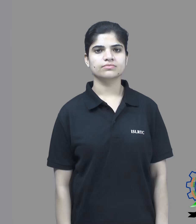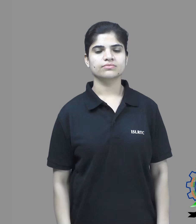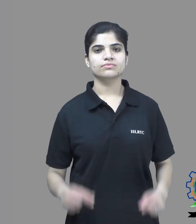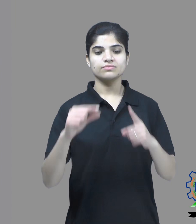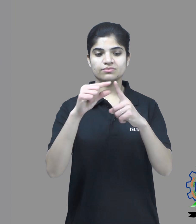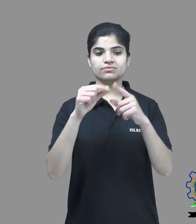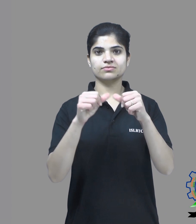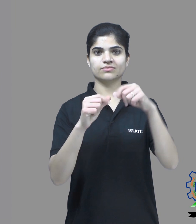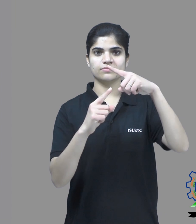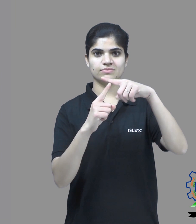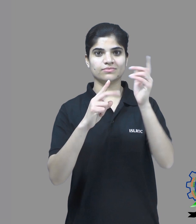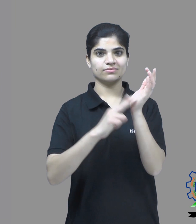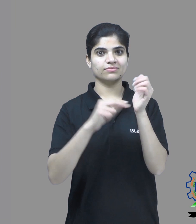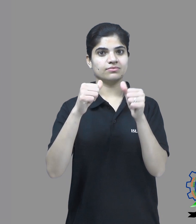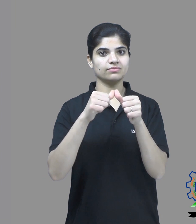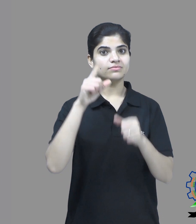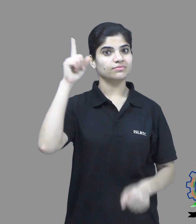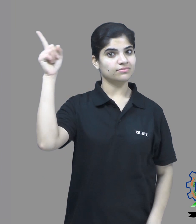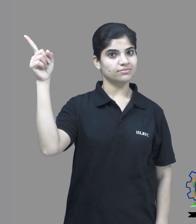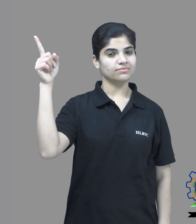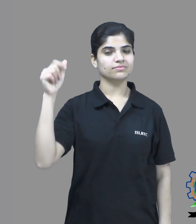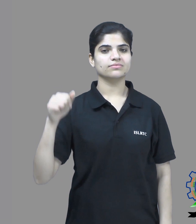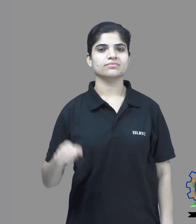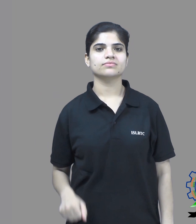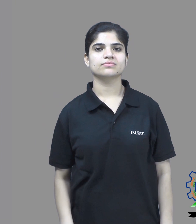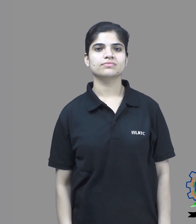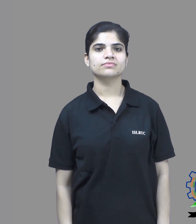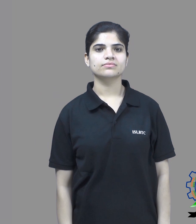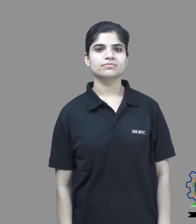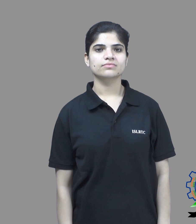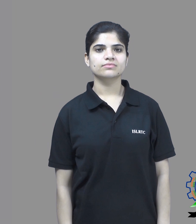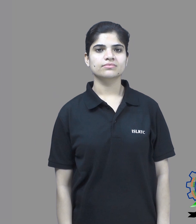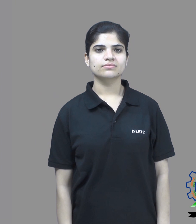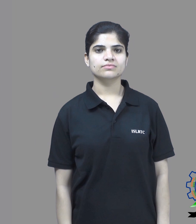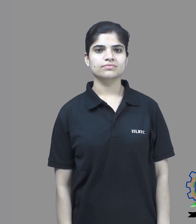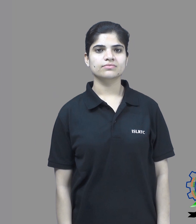Patna